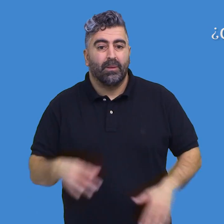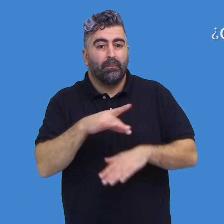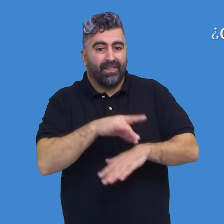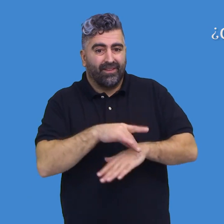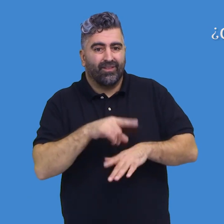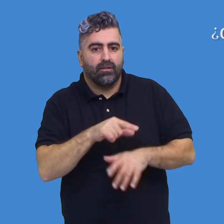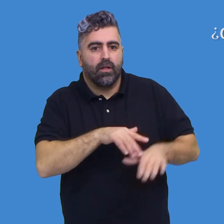enfermo